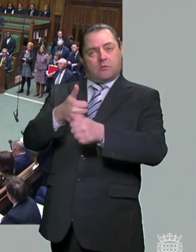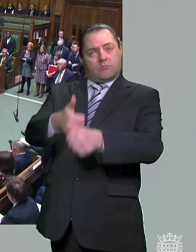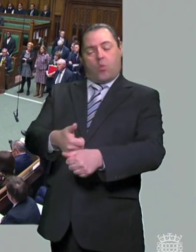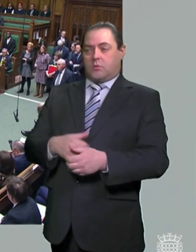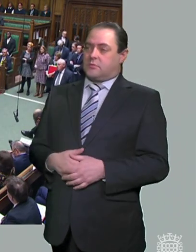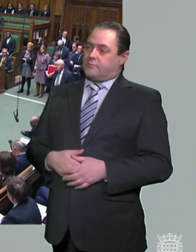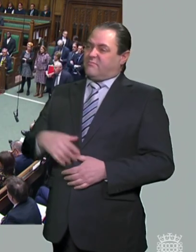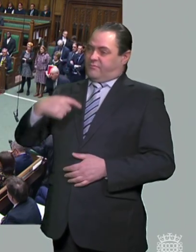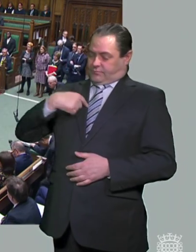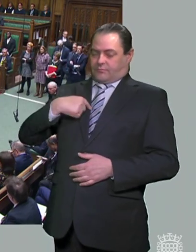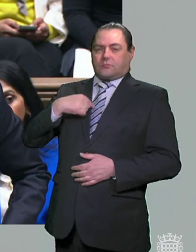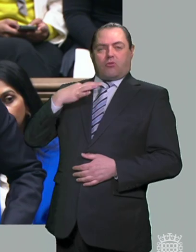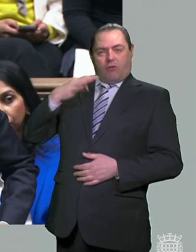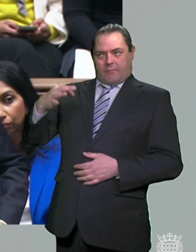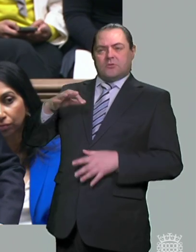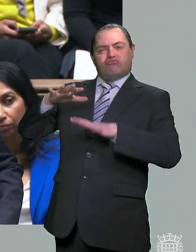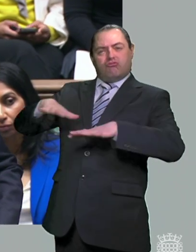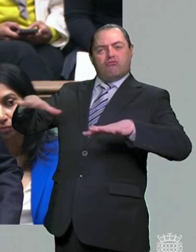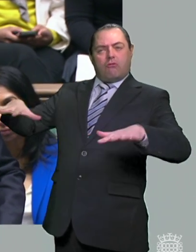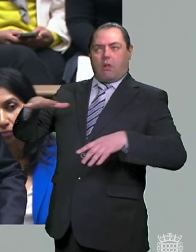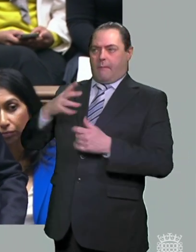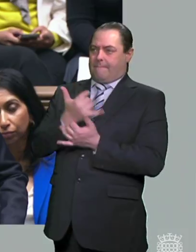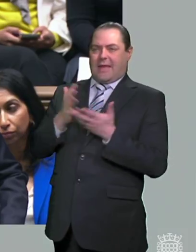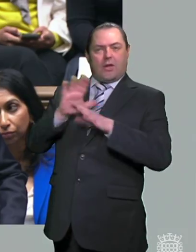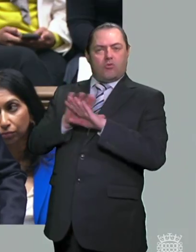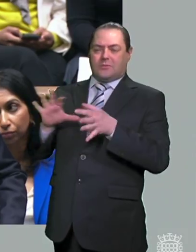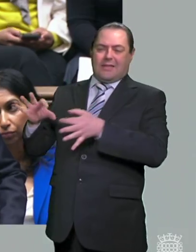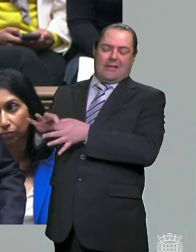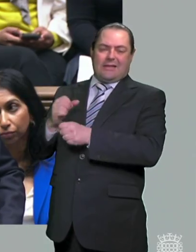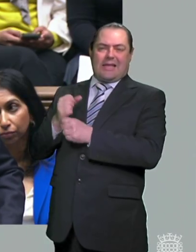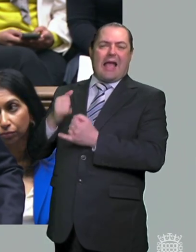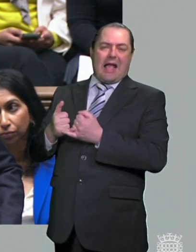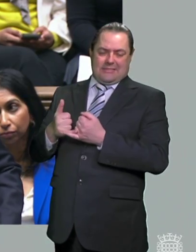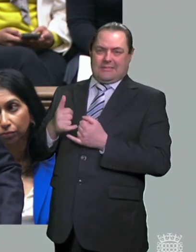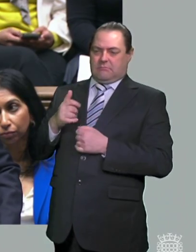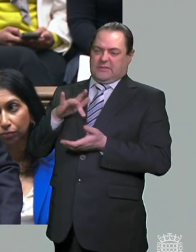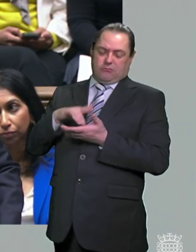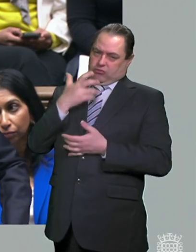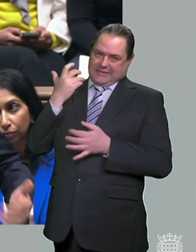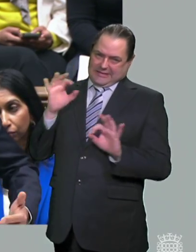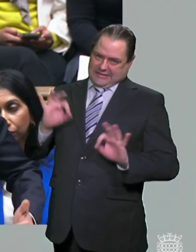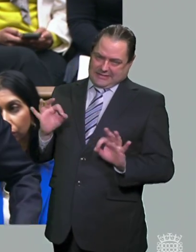As someone who represents a rural constituency with many people off the gas grid, I appreciate the concern that the honourable Gentleman raises.